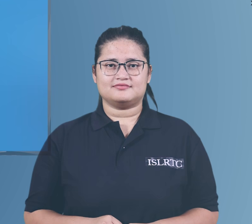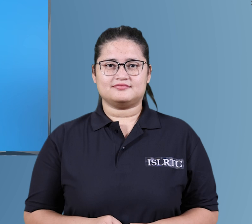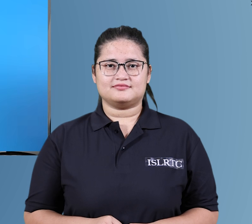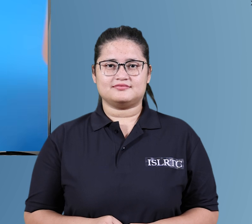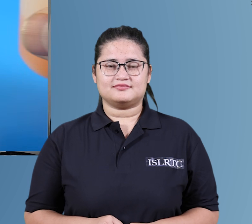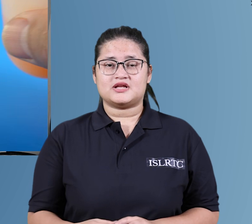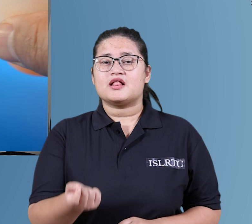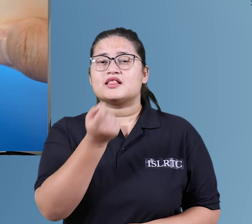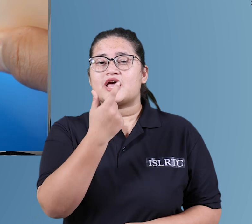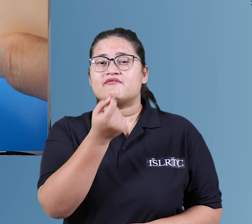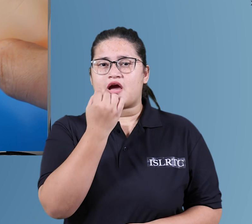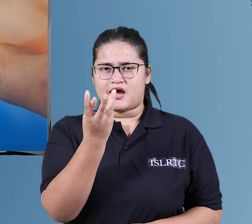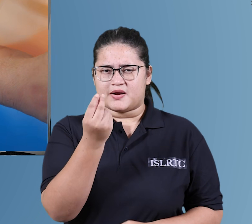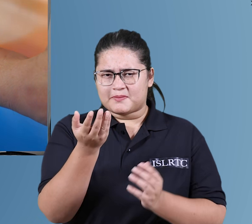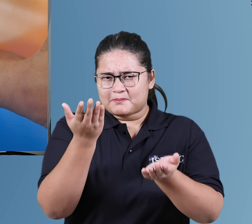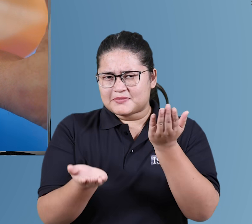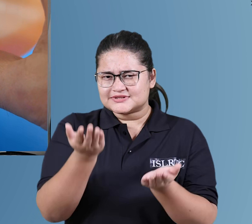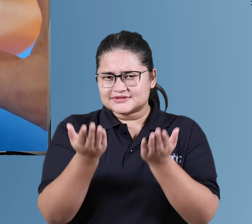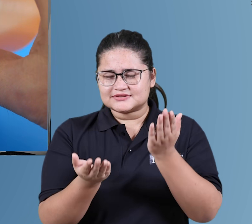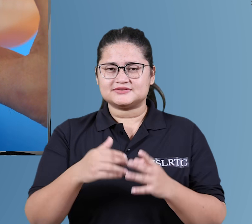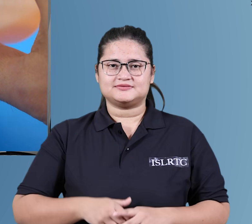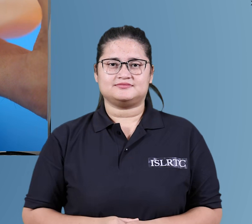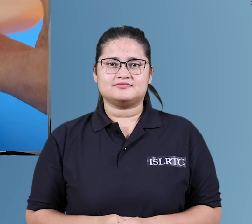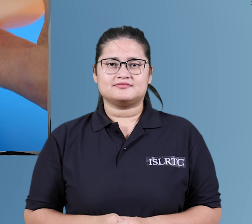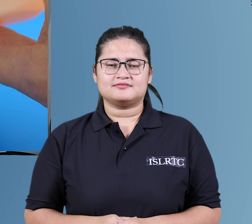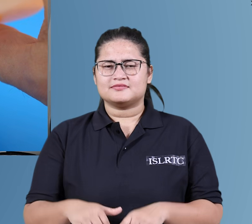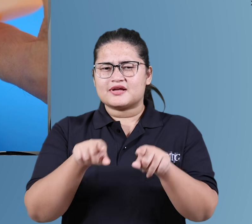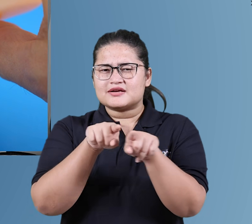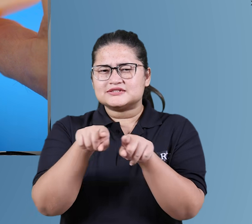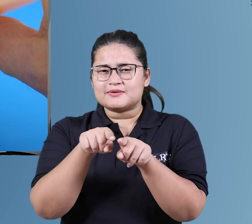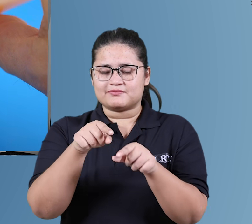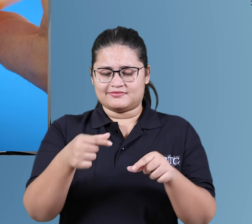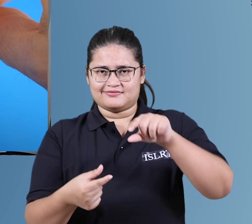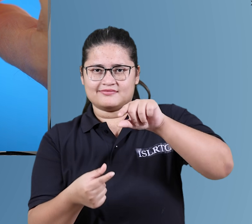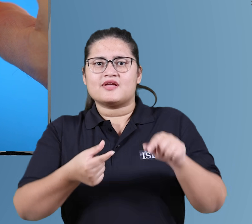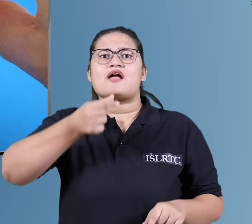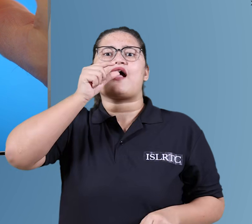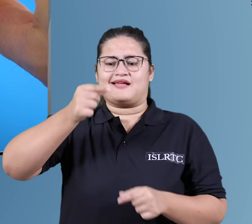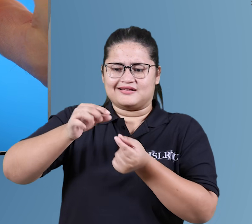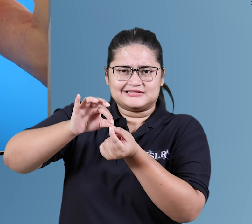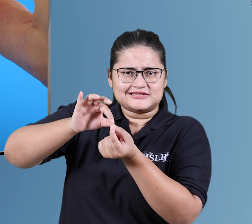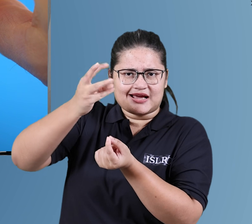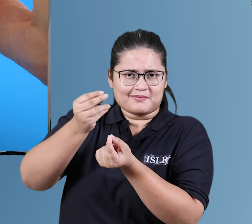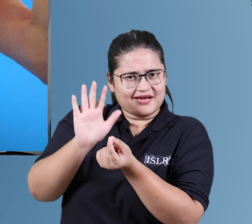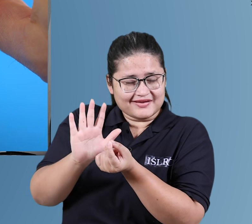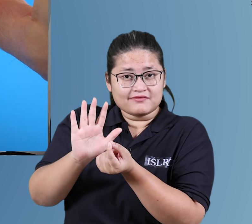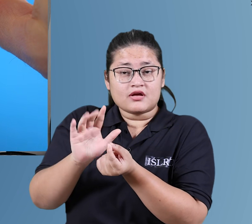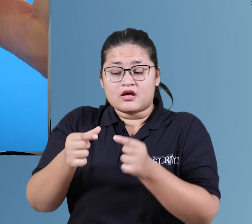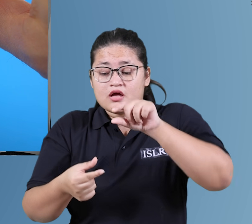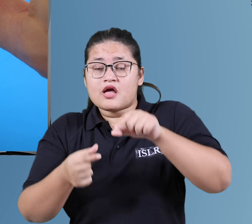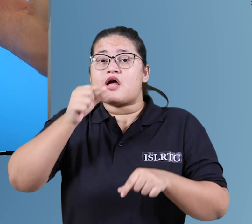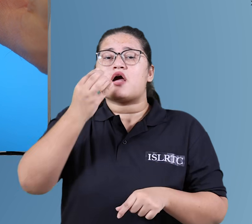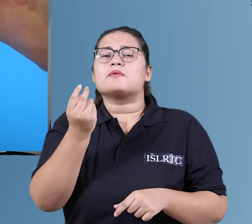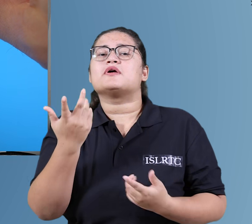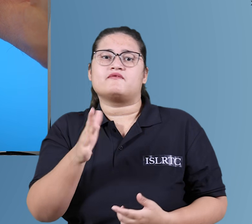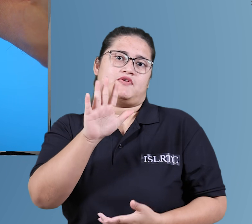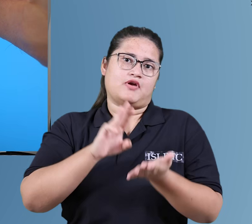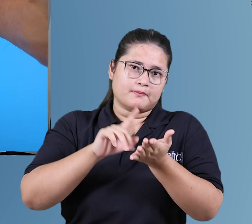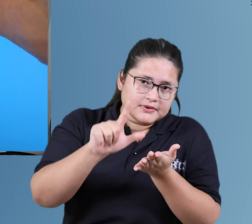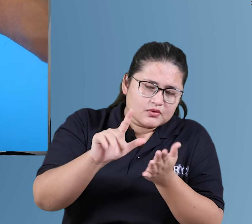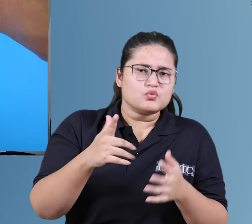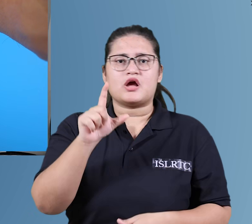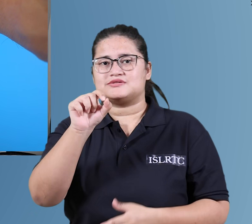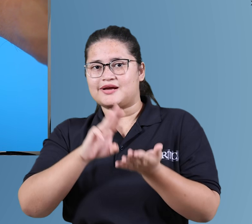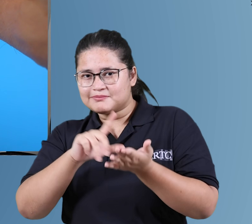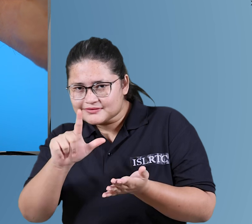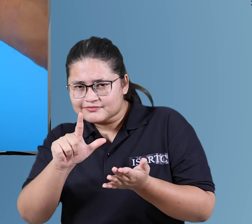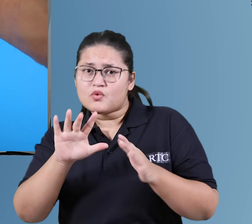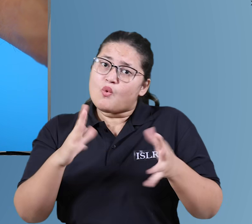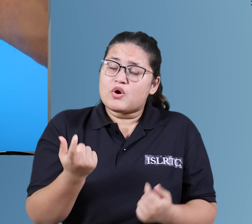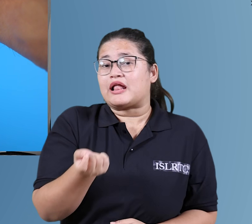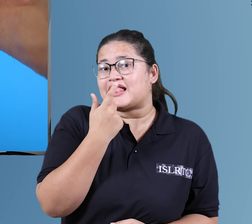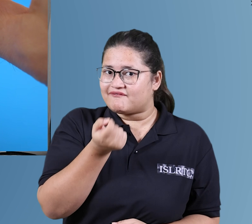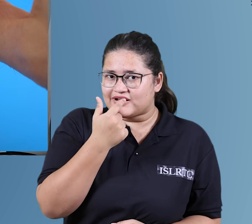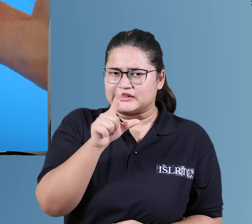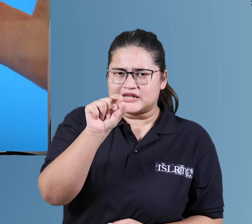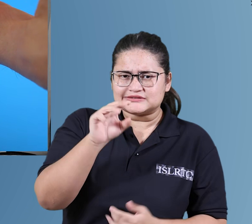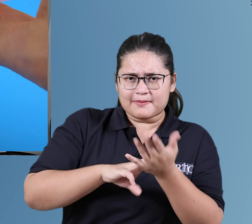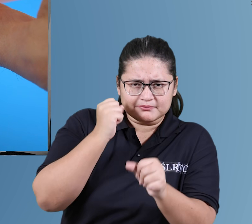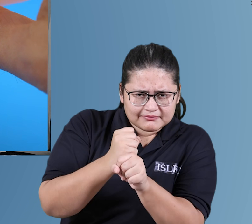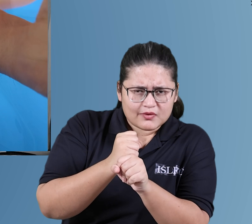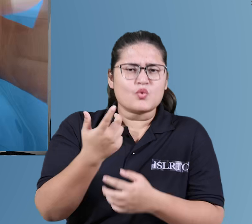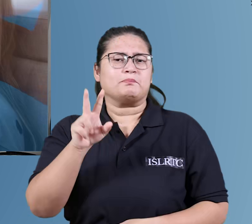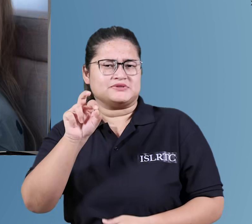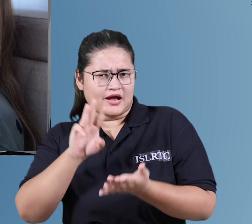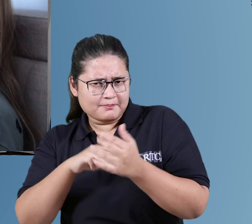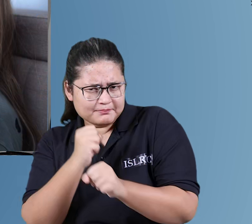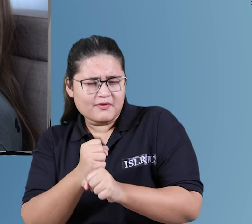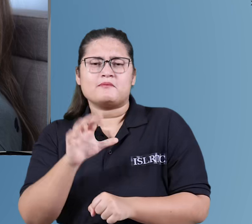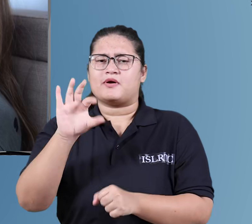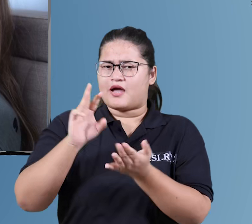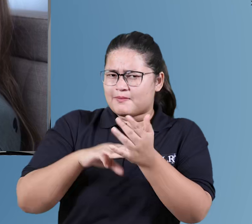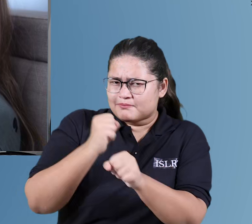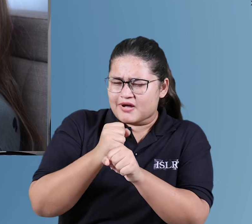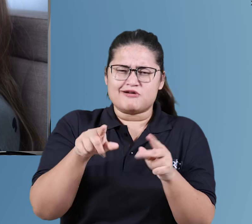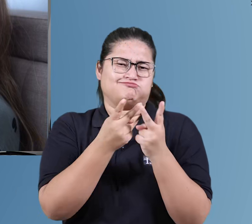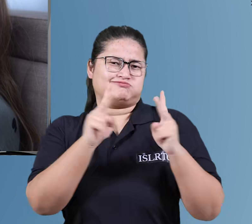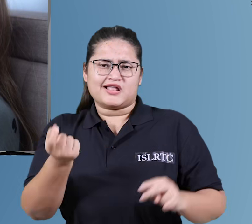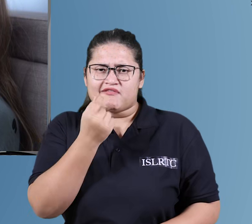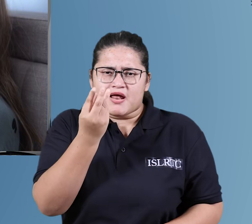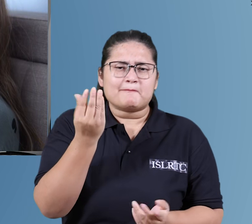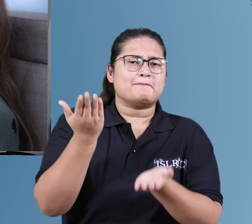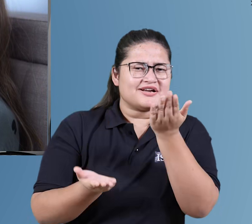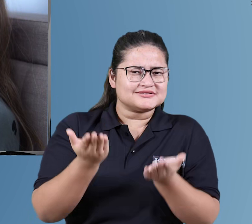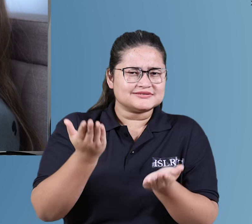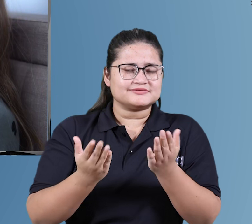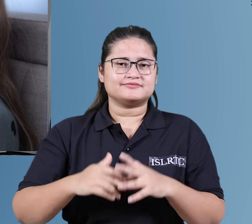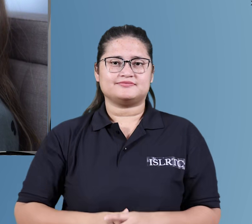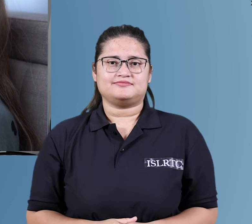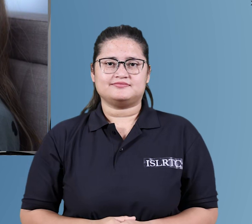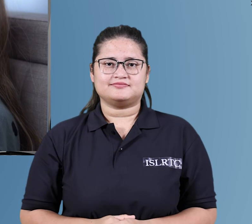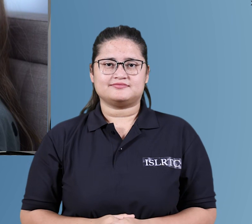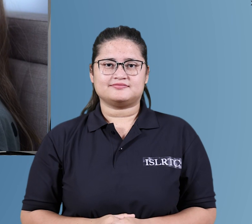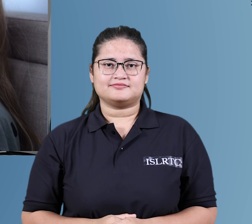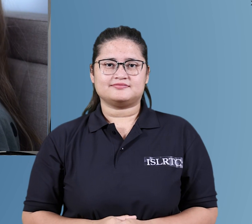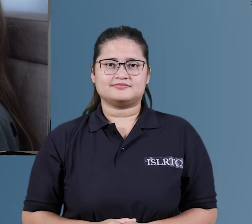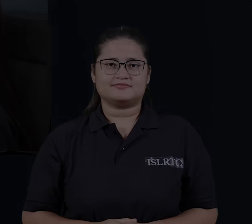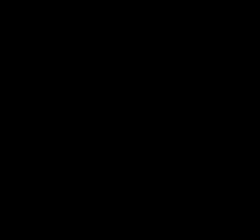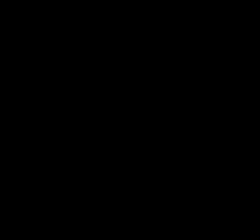Dosage Dosage refers to the specific amount of medication to be administered, such as taking 5 milliliters or 10 milliliters of syrup, or consuming 10 milligrams, 20 milligrams or 50 milligrams of a tablet, as prescribed.